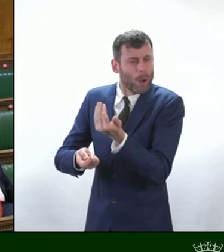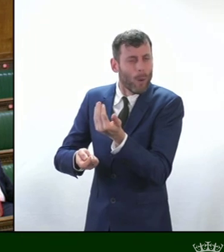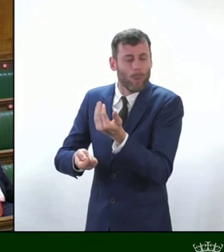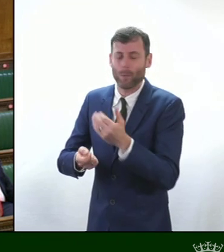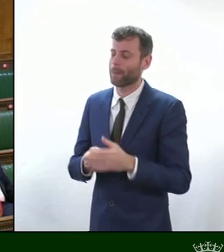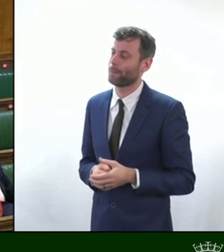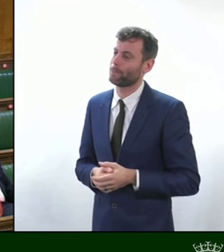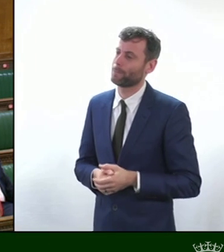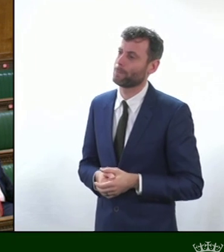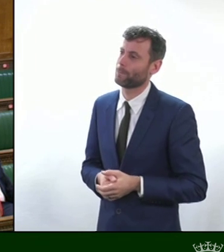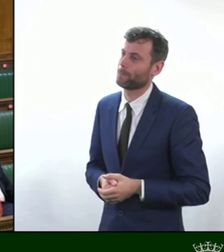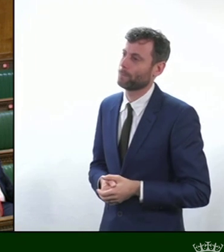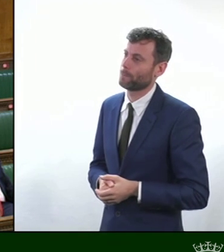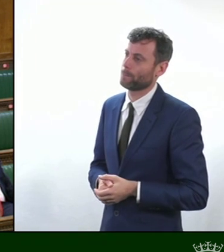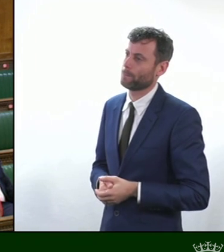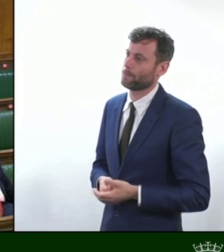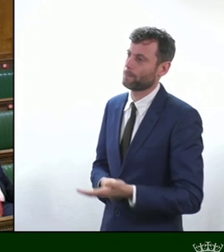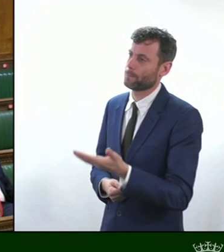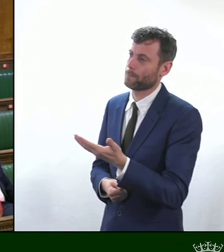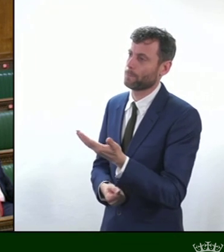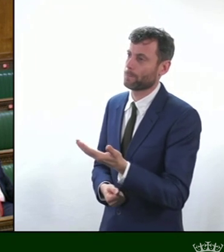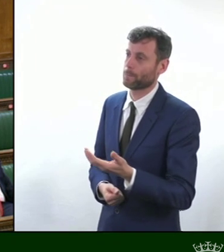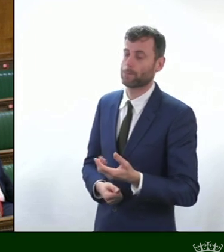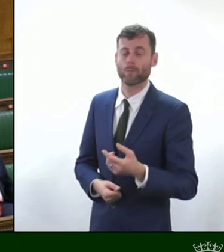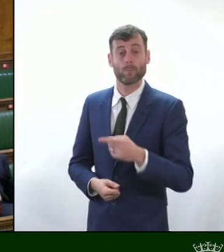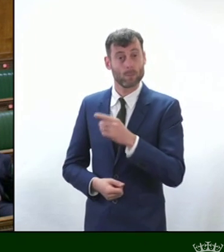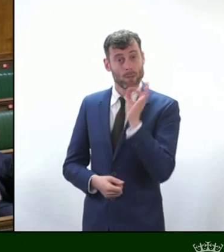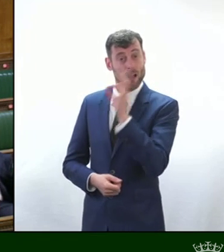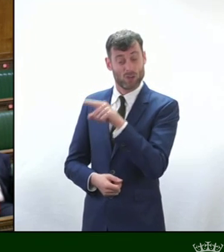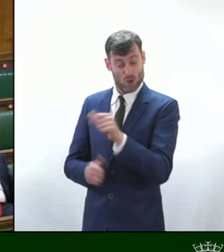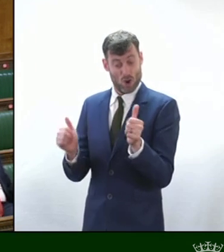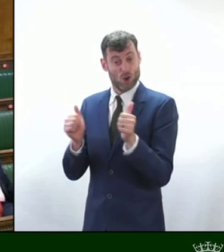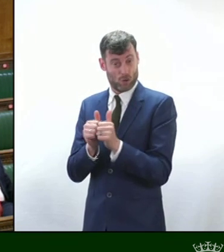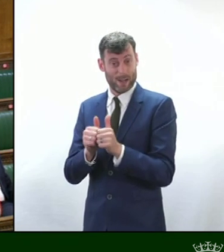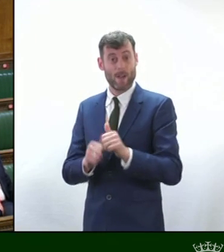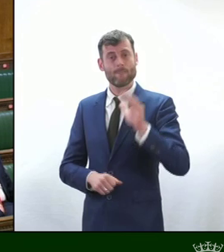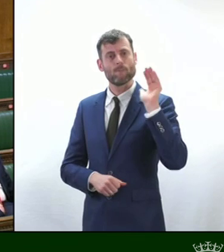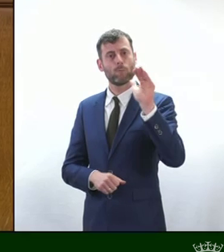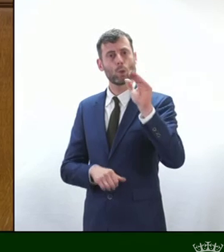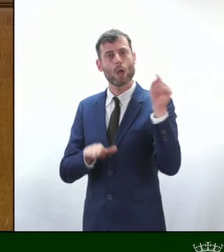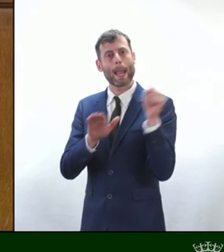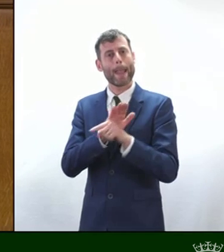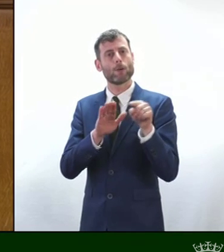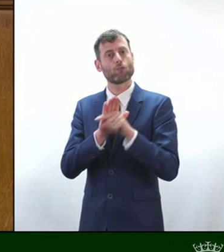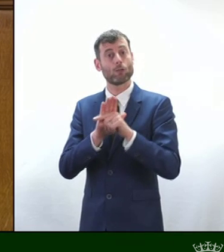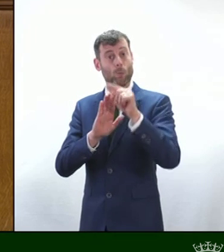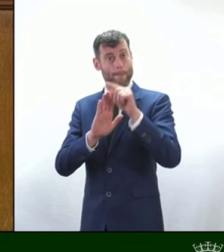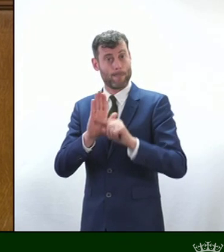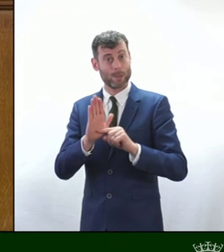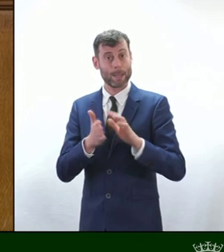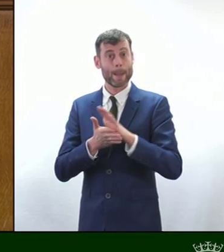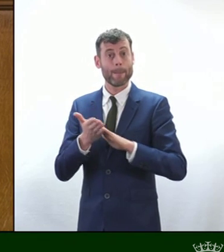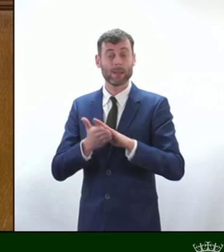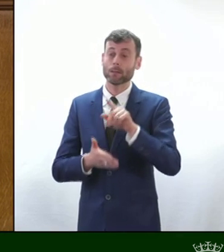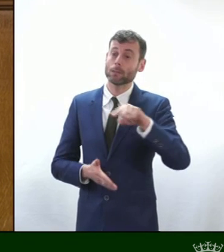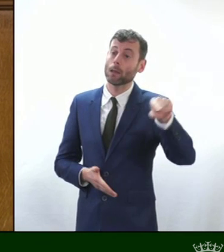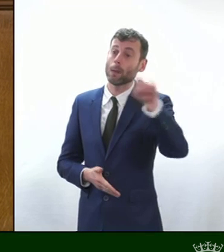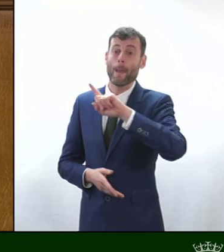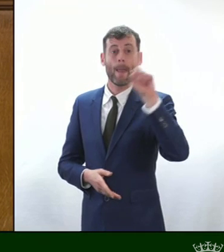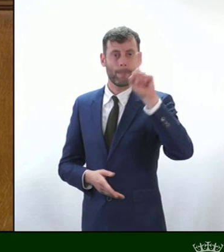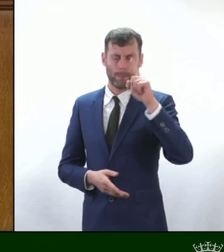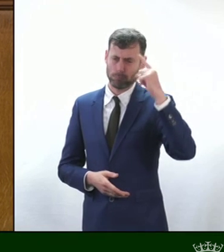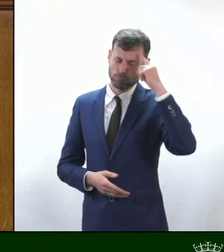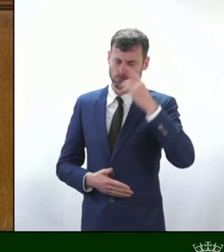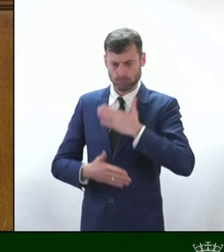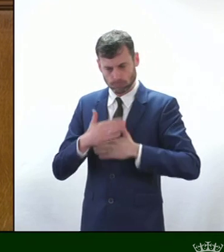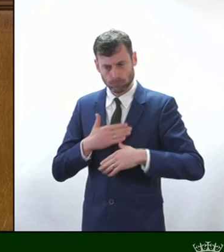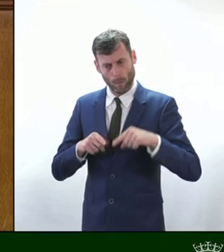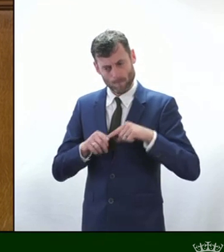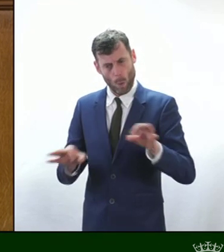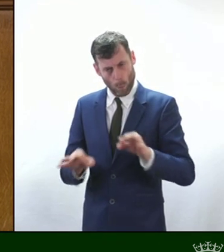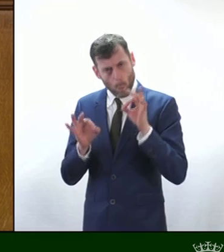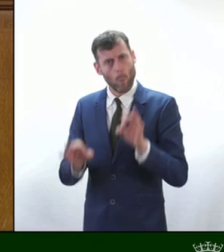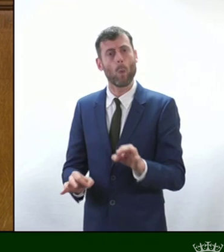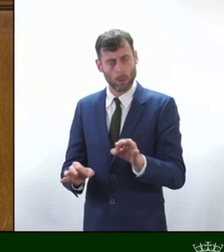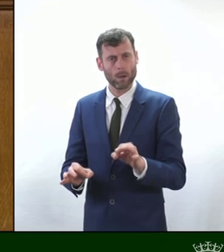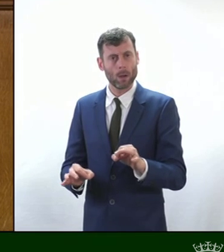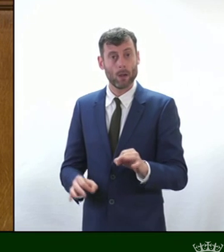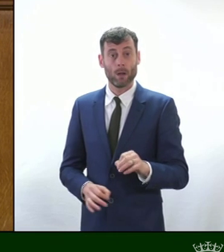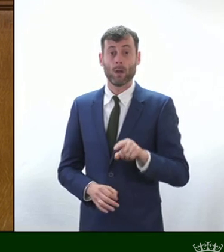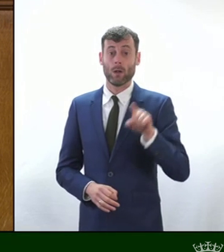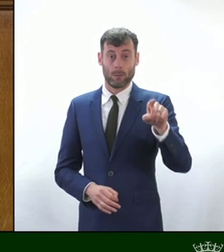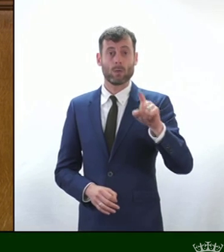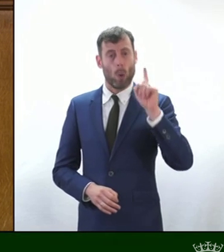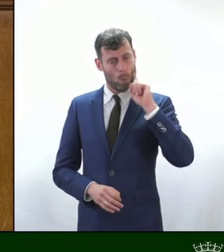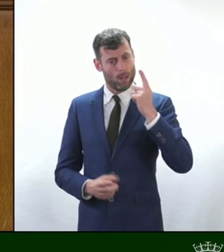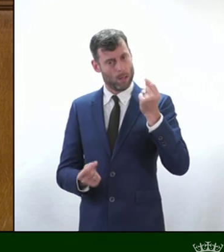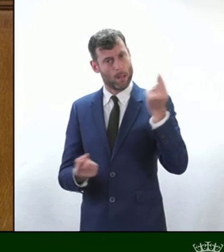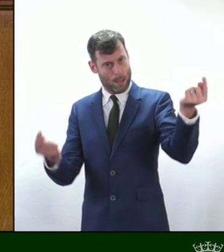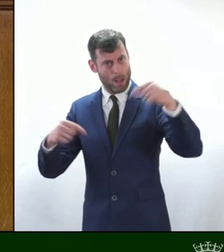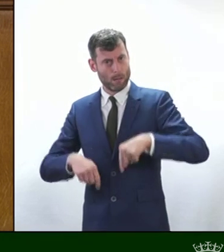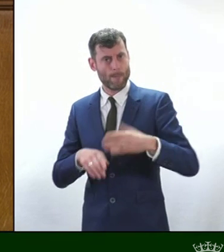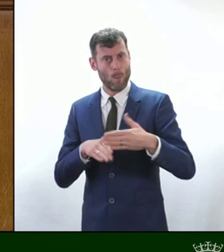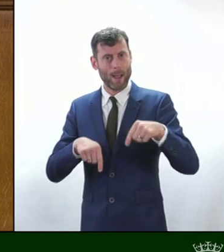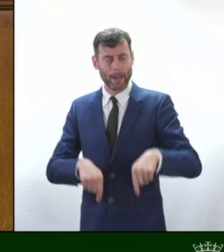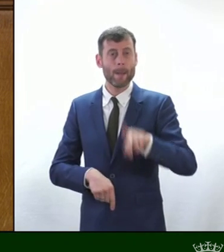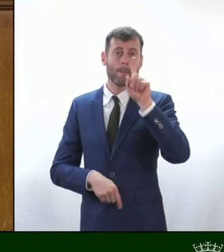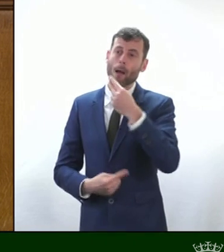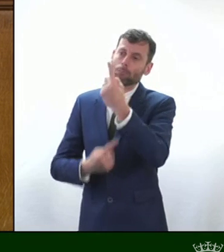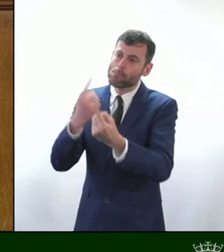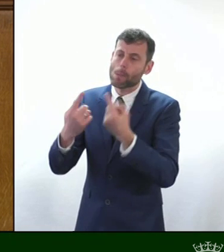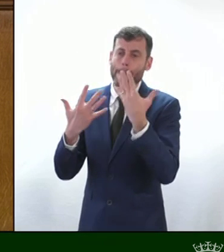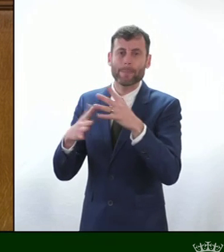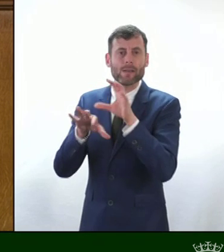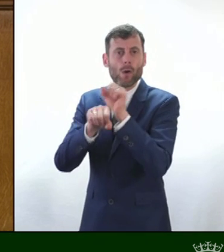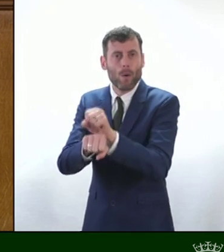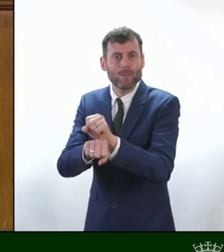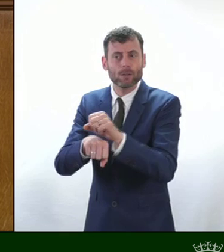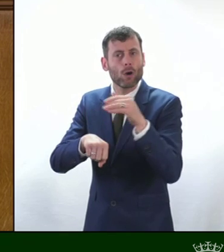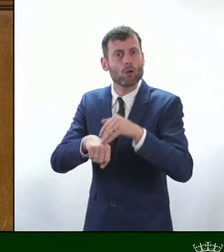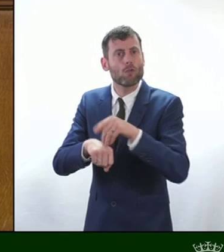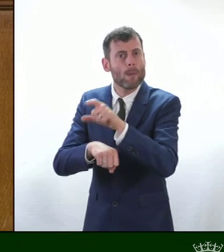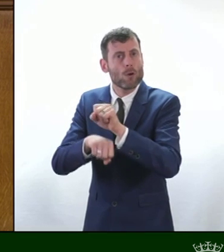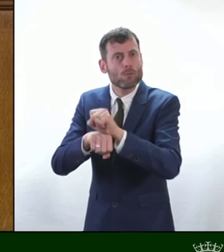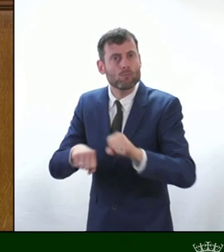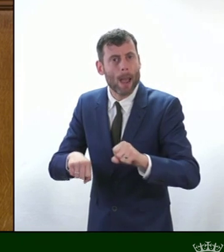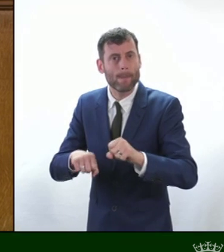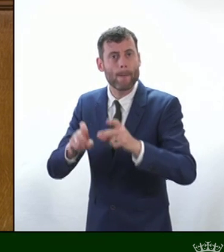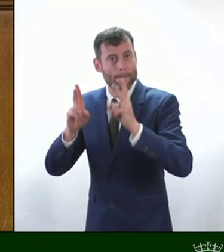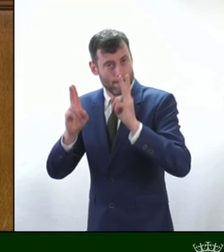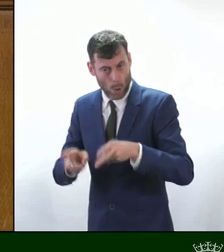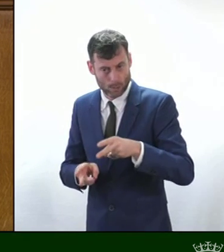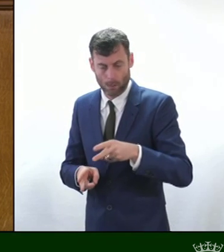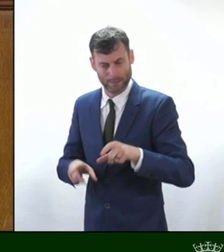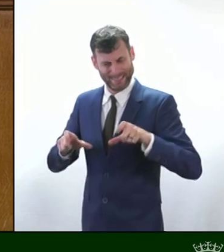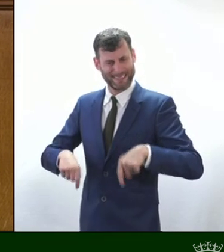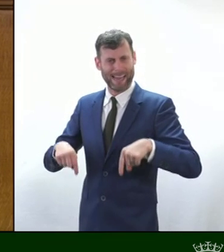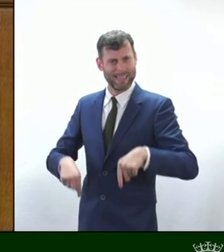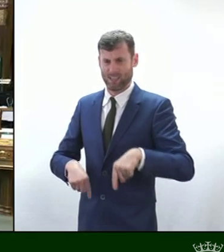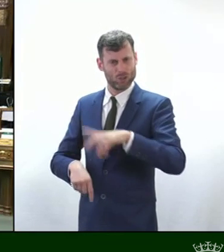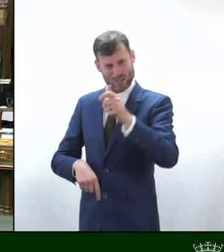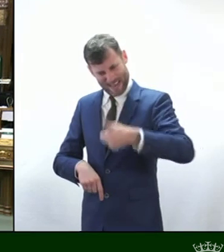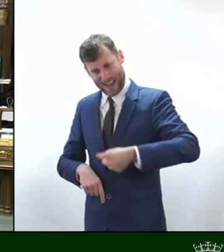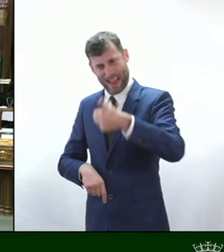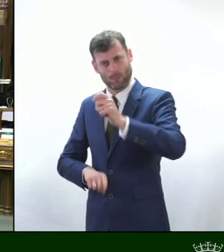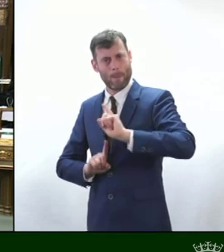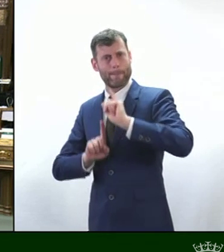Will my right hon. Friend confirm that our future immigration policy will welcome law abiding citizens of other countries to our country, and that those who come to this country and are subsequently convicted of serious crimes, including rape and murder, should expect to be removed from this country to keep our citizens safe?